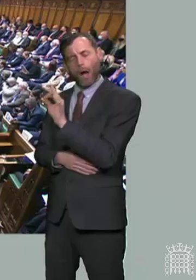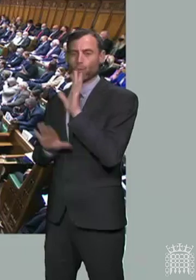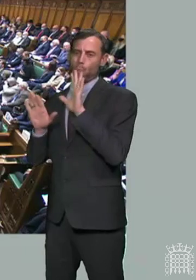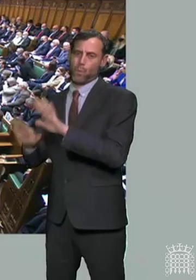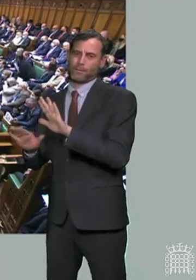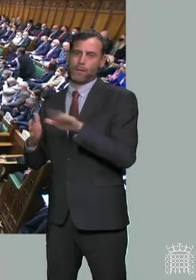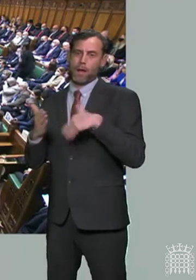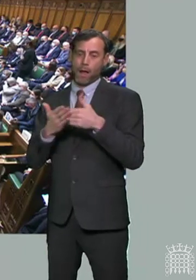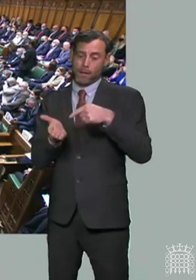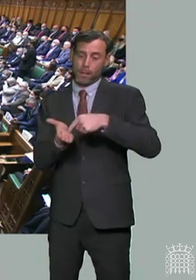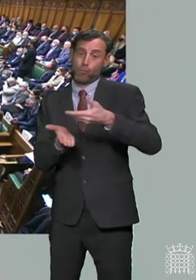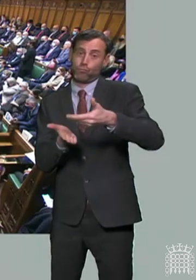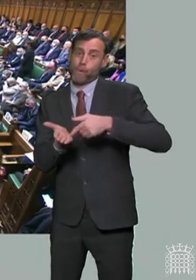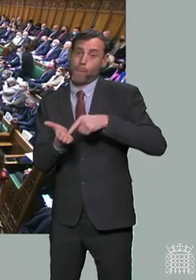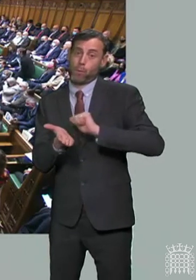and anybody else, but please can I ask him to wait for the inquiry to conclude?